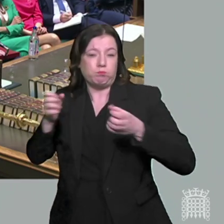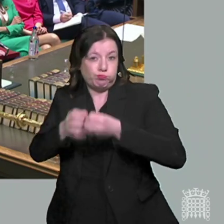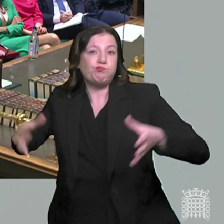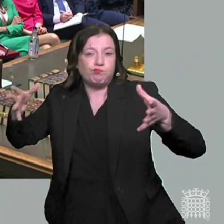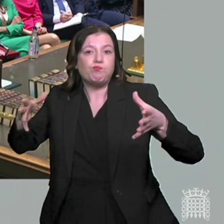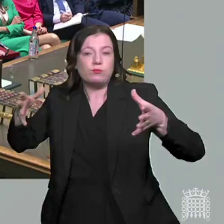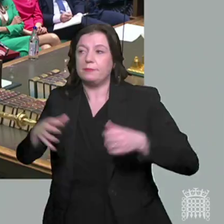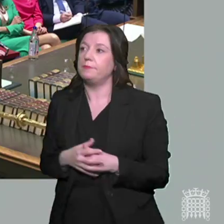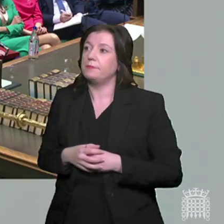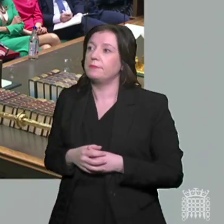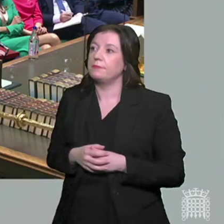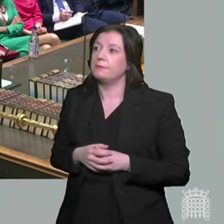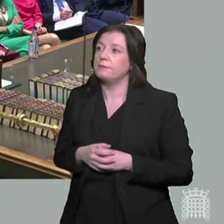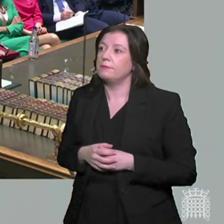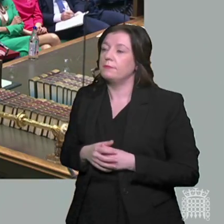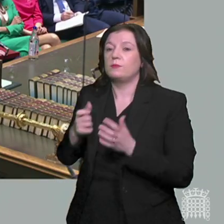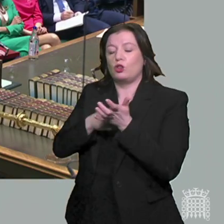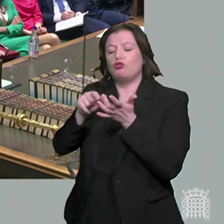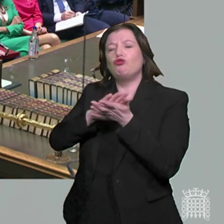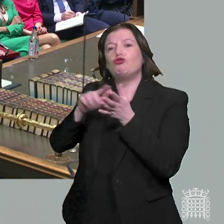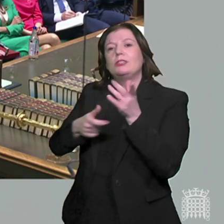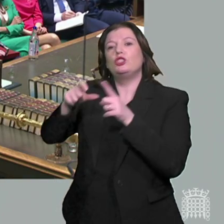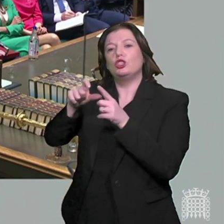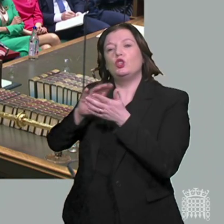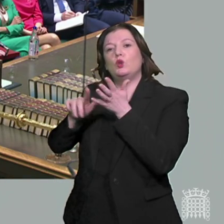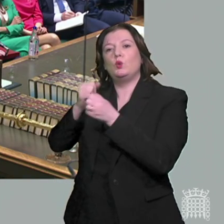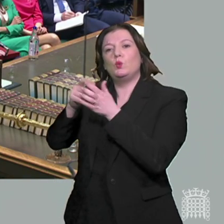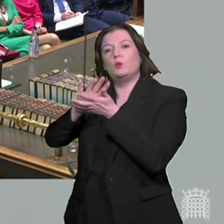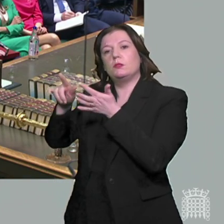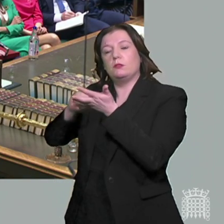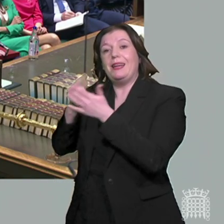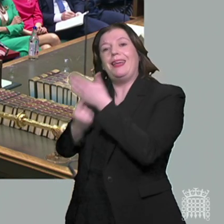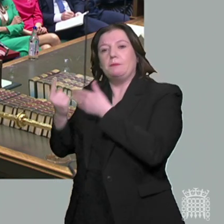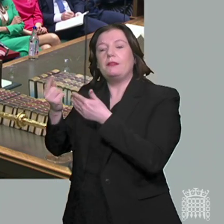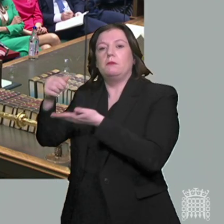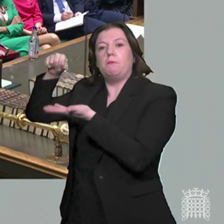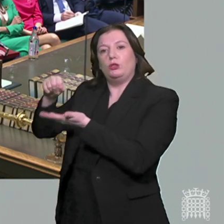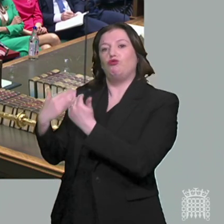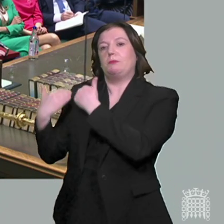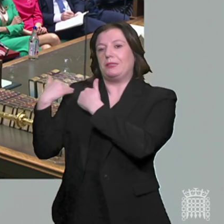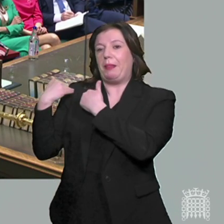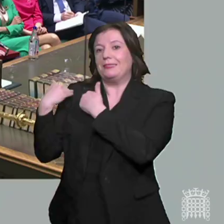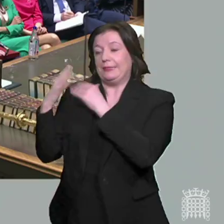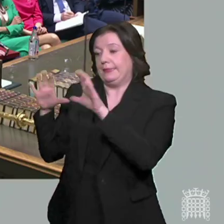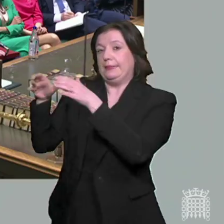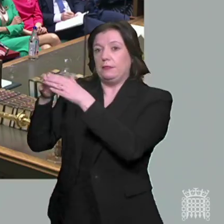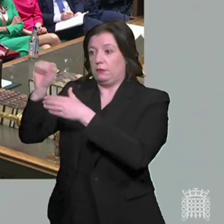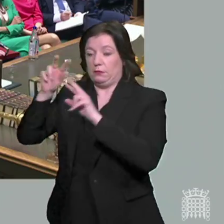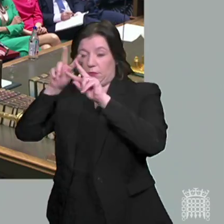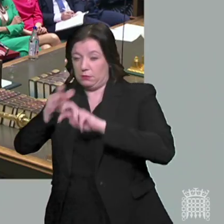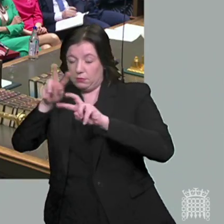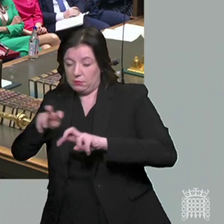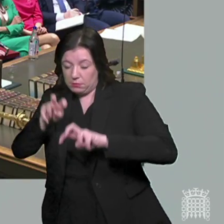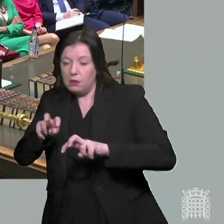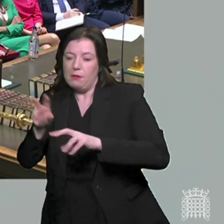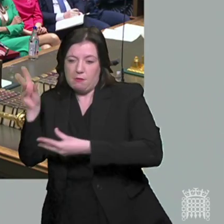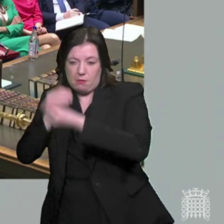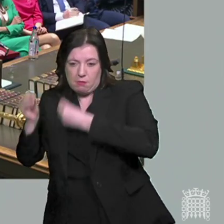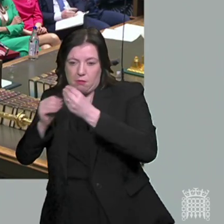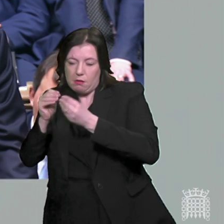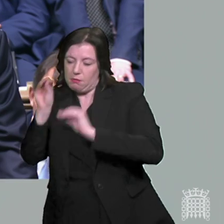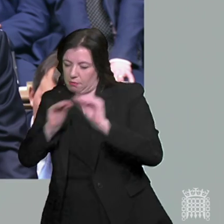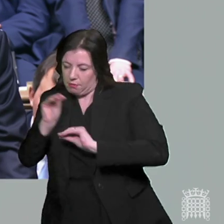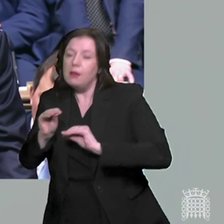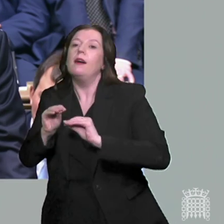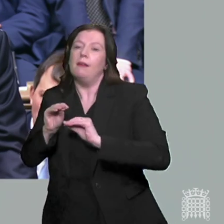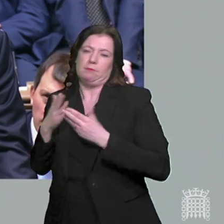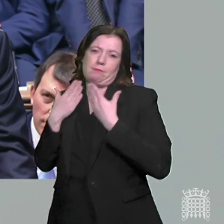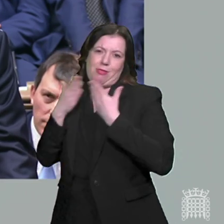I start with the forecasts produced by Richard Hughes and his team at the independent Office for Budget Responsibility, whom I thank for their diligent work.